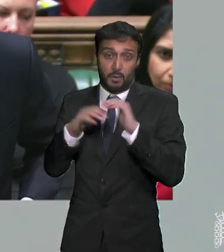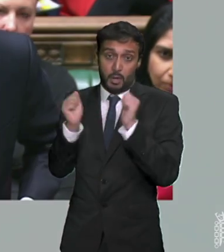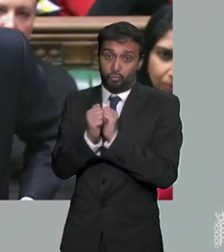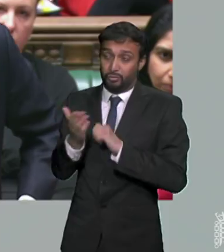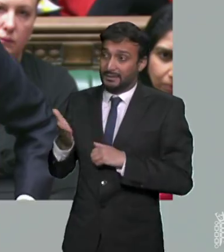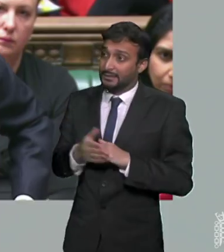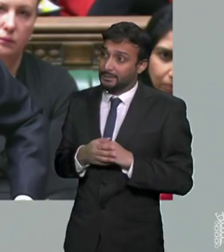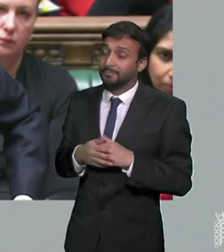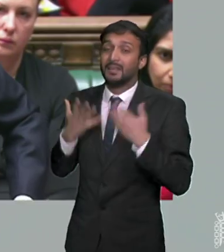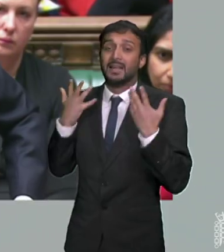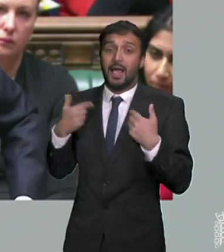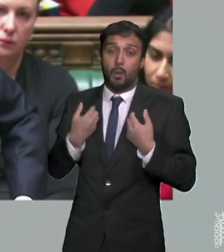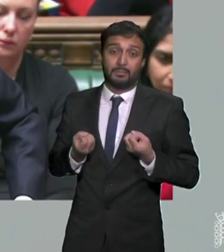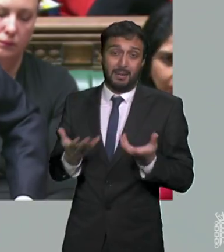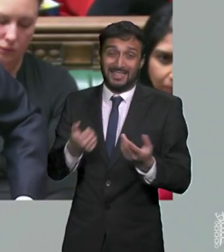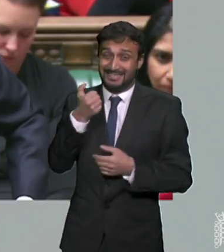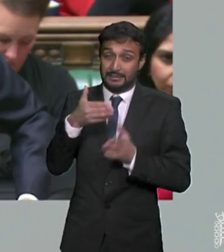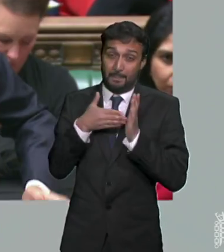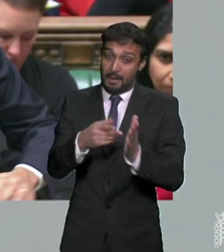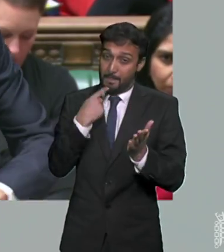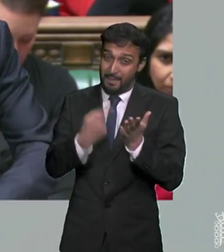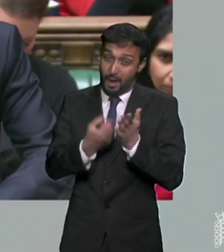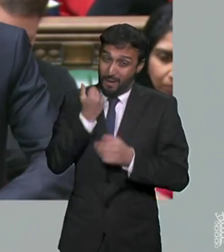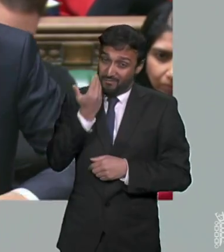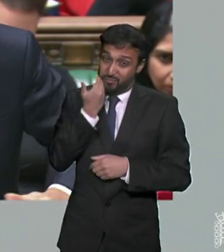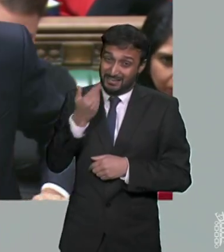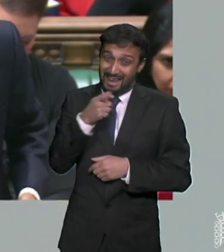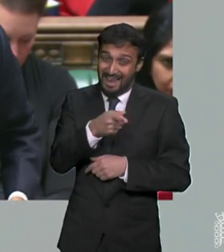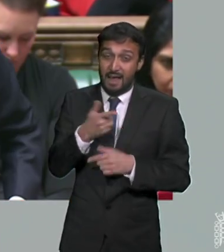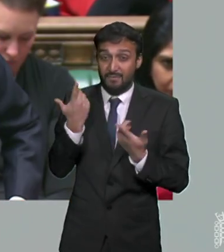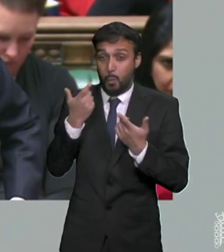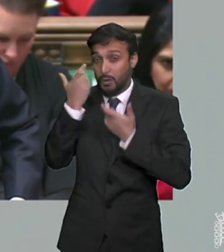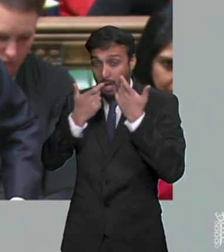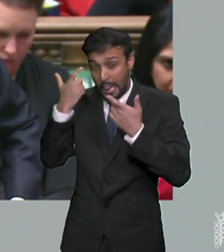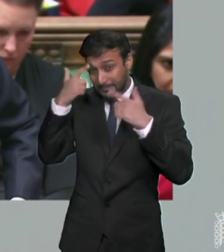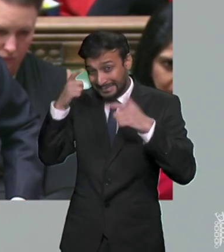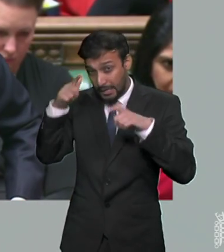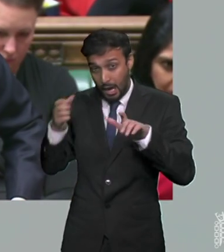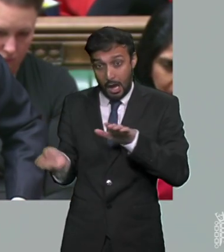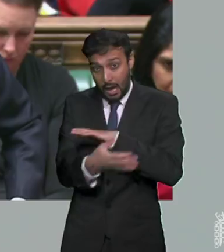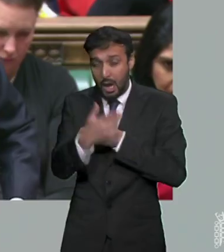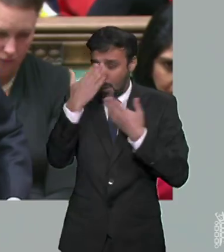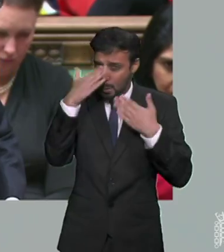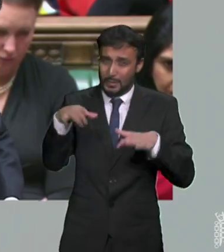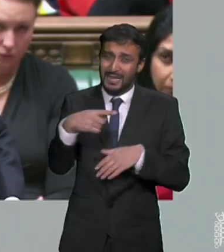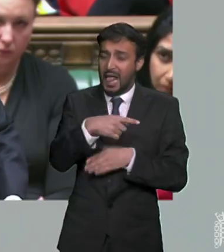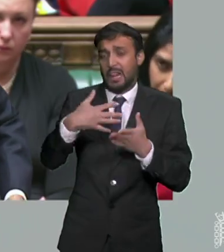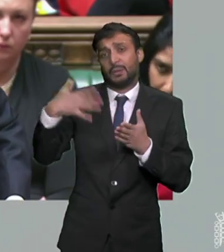We are now spending £6 million a day housing asylum seekers—hotels are incredibly expensive.